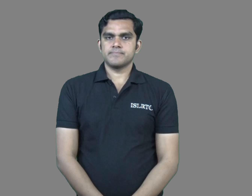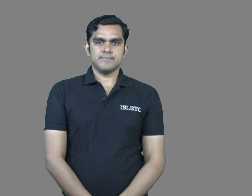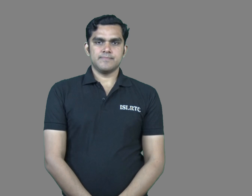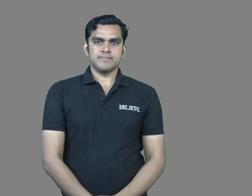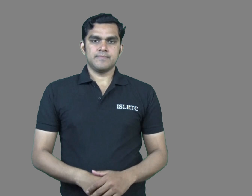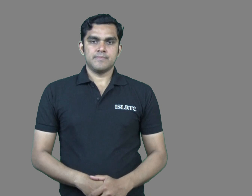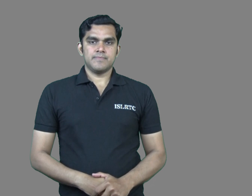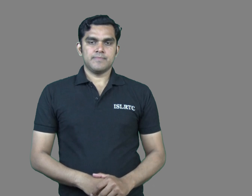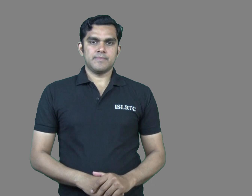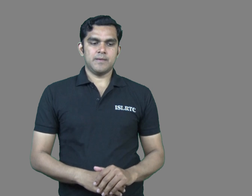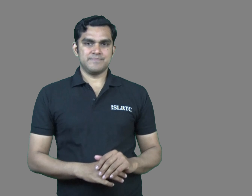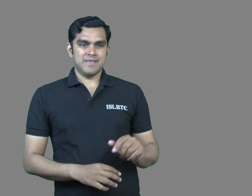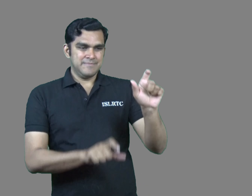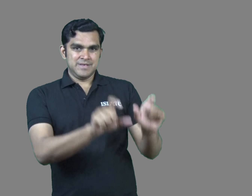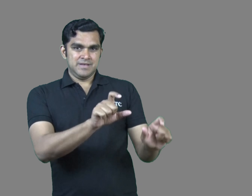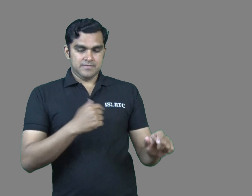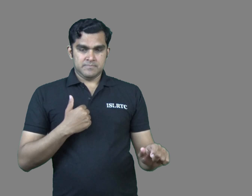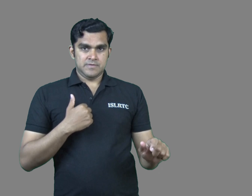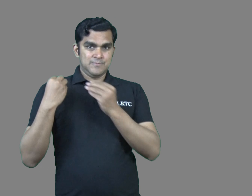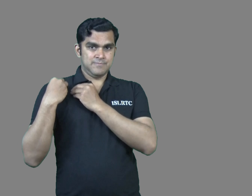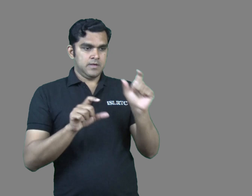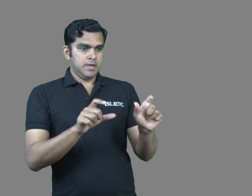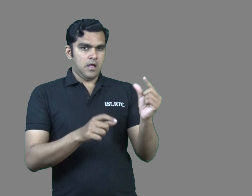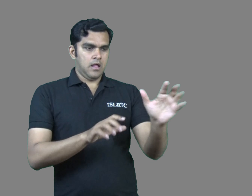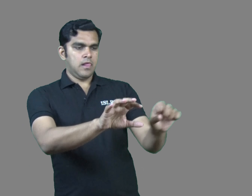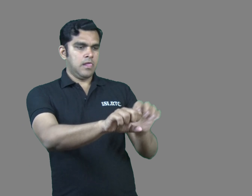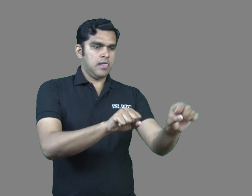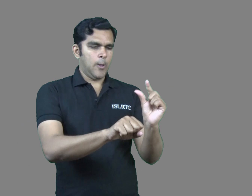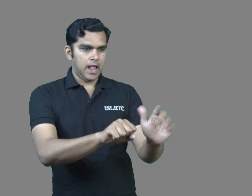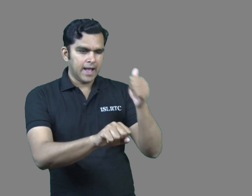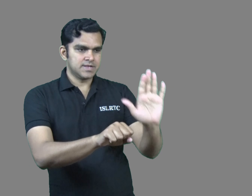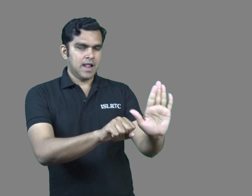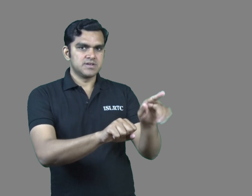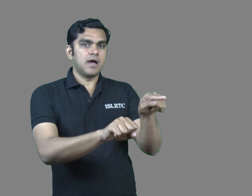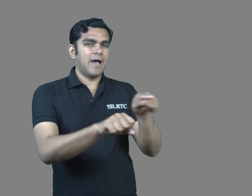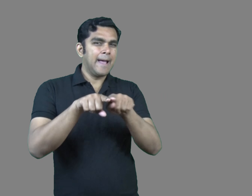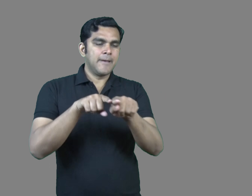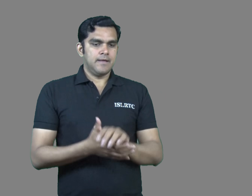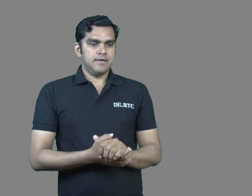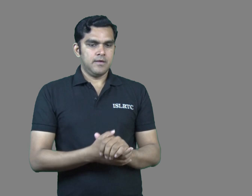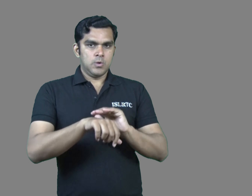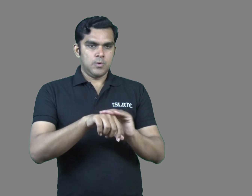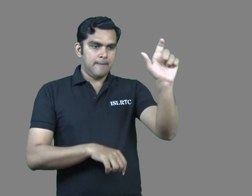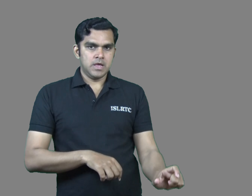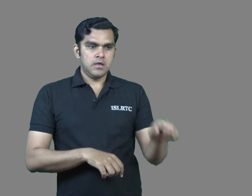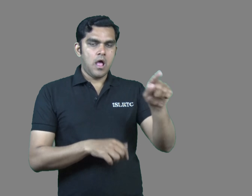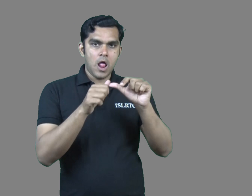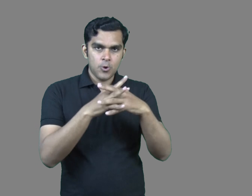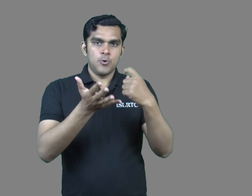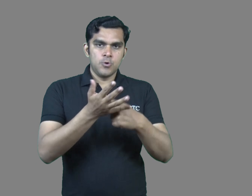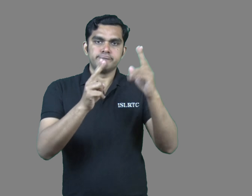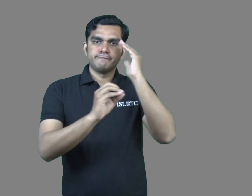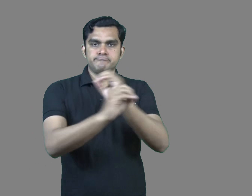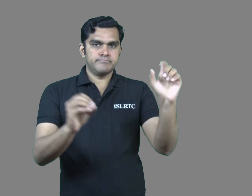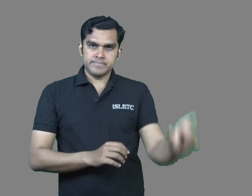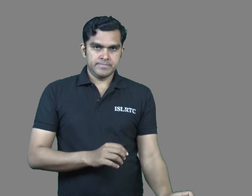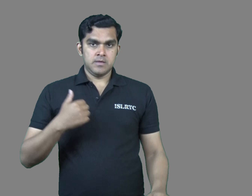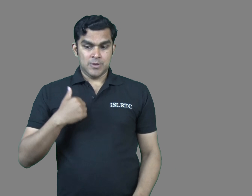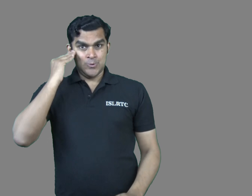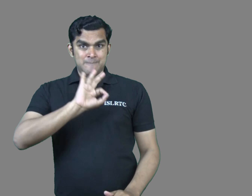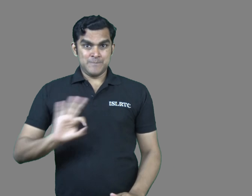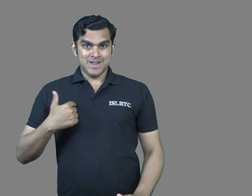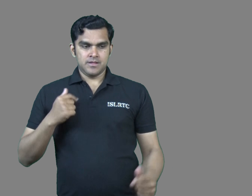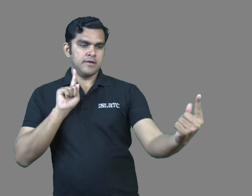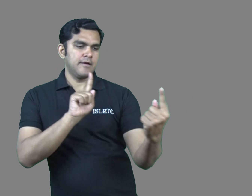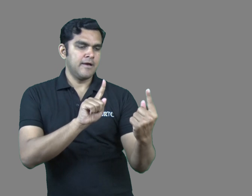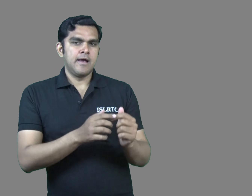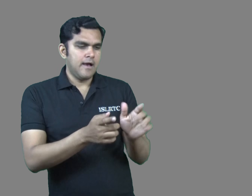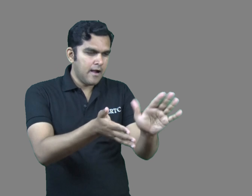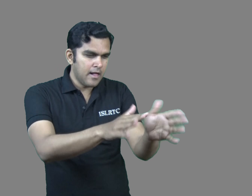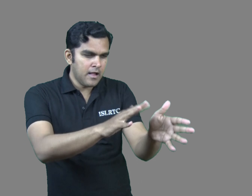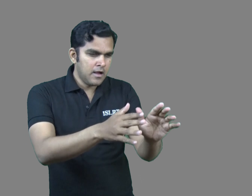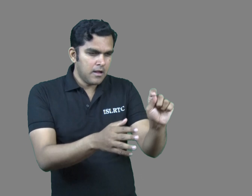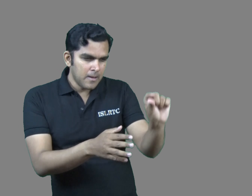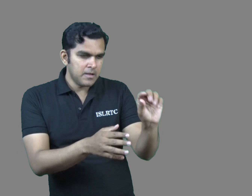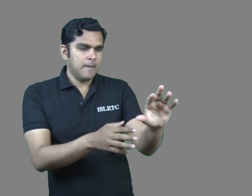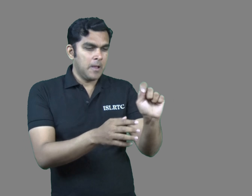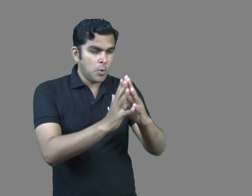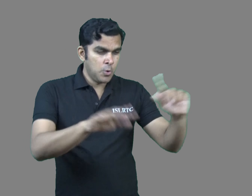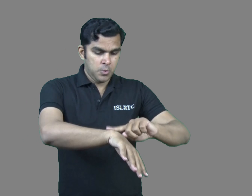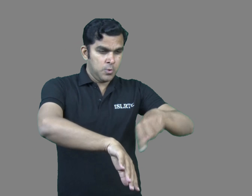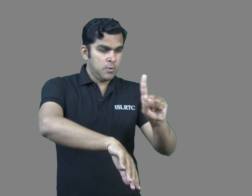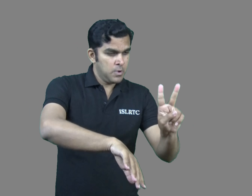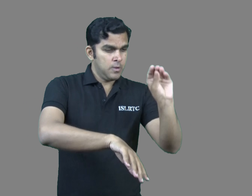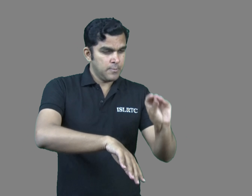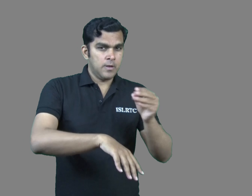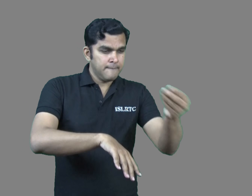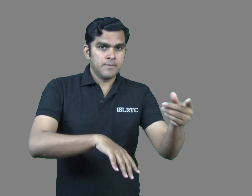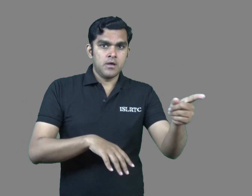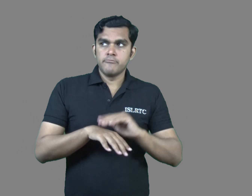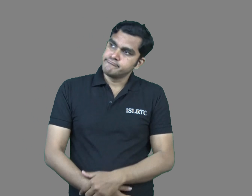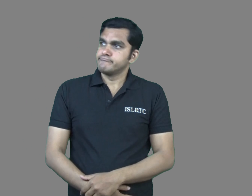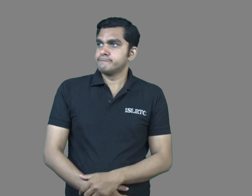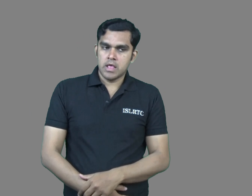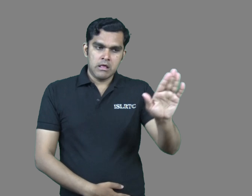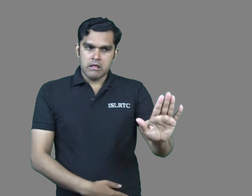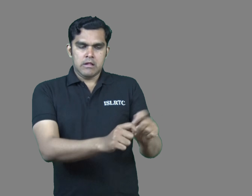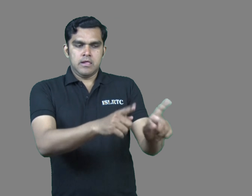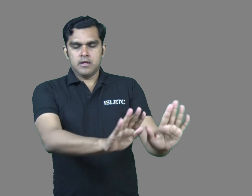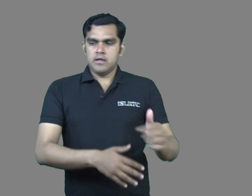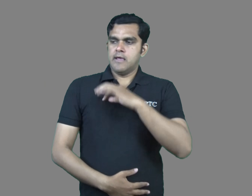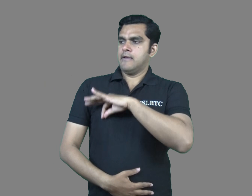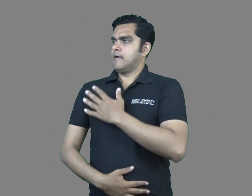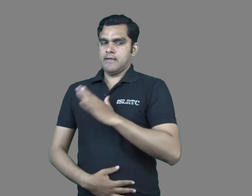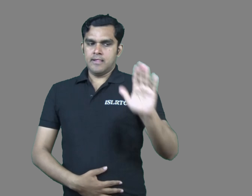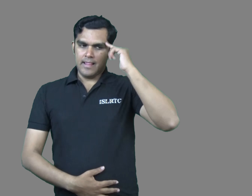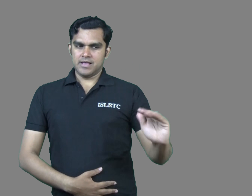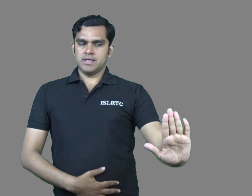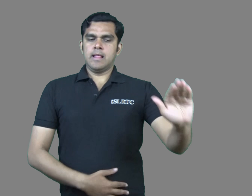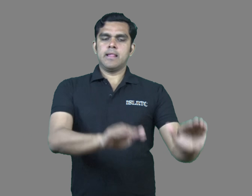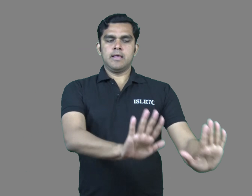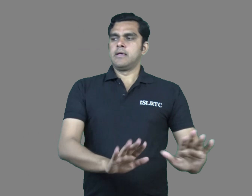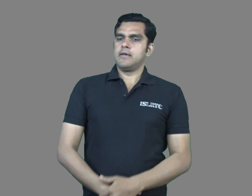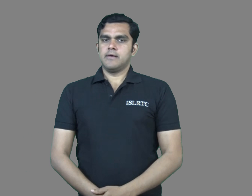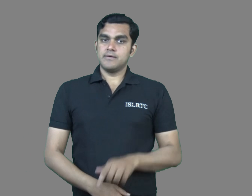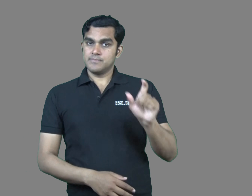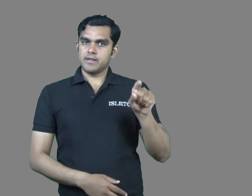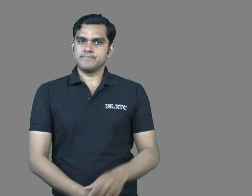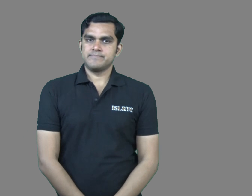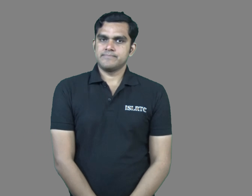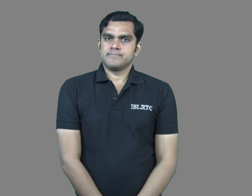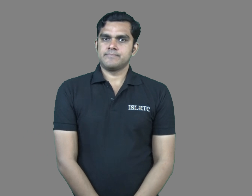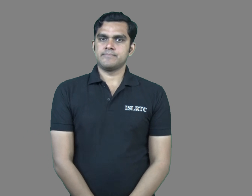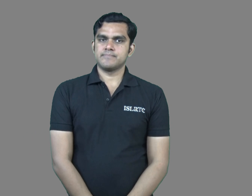Exploit